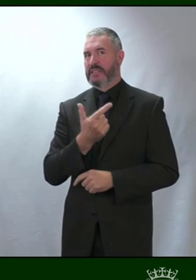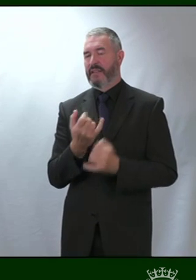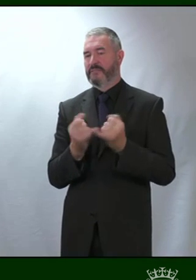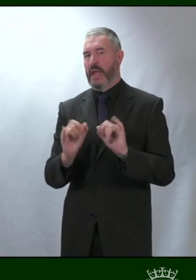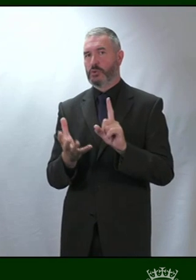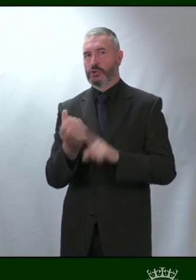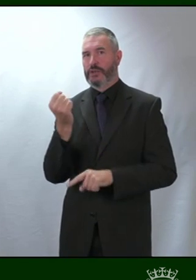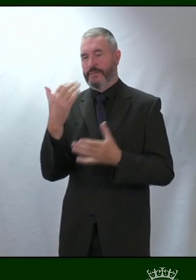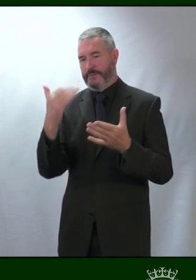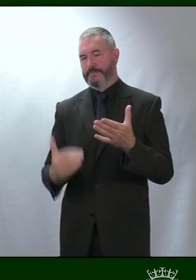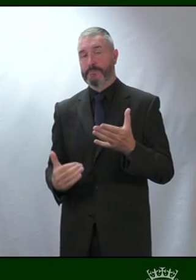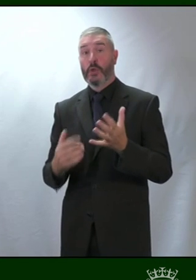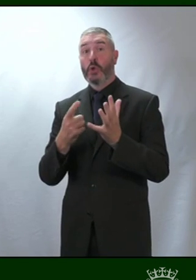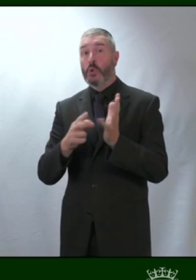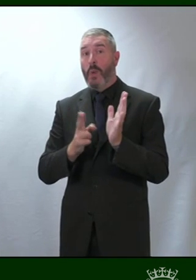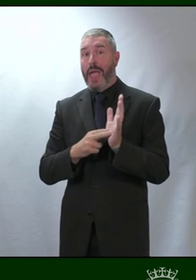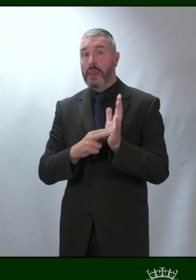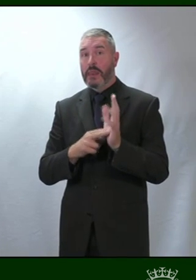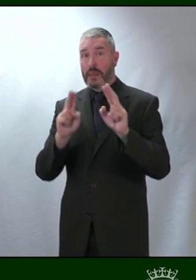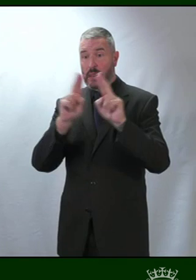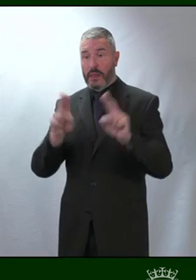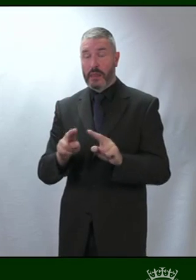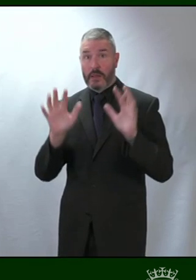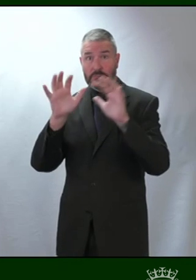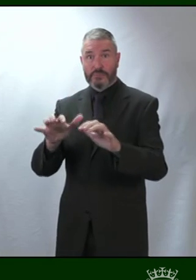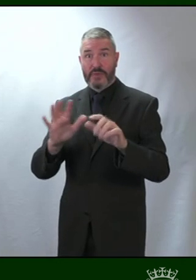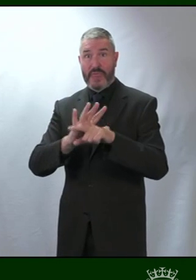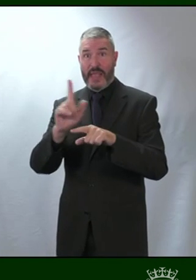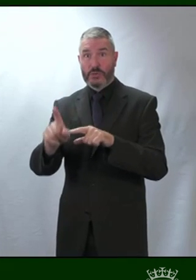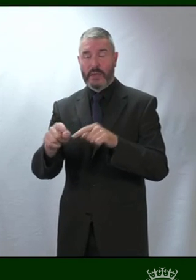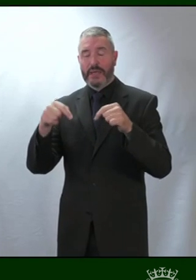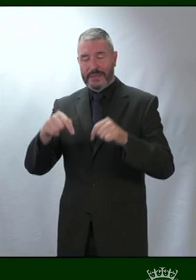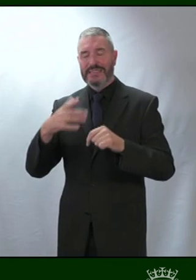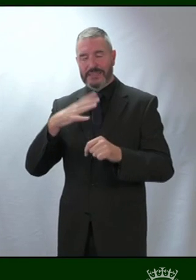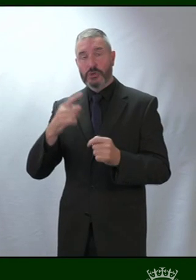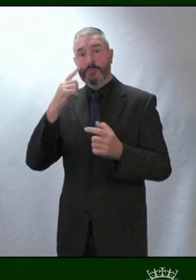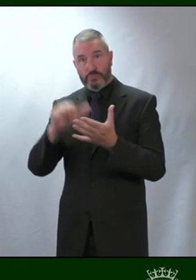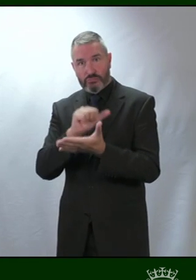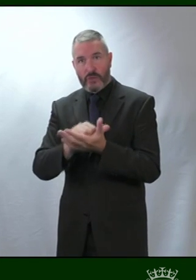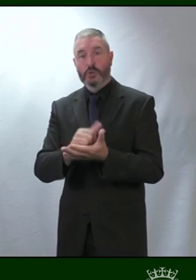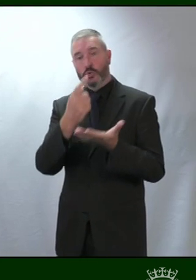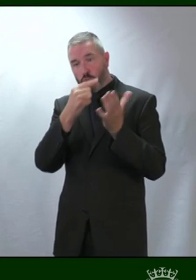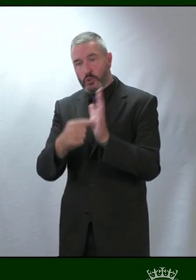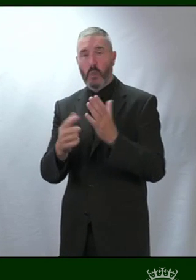There is a major United Nations biodiversity summit next week. It is a vital moment to put this right and to show some real leadership.